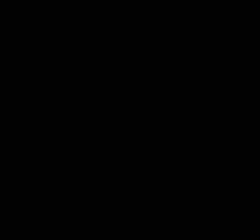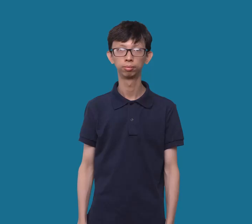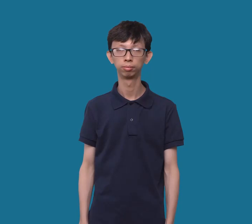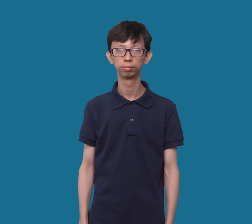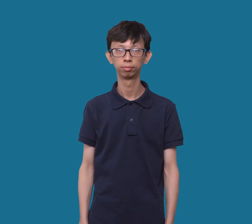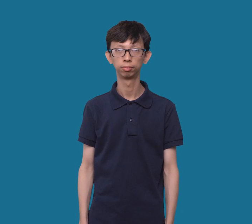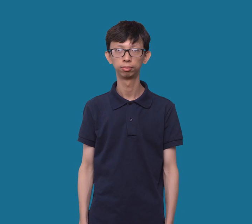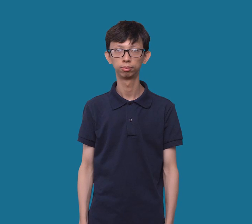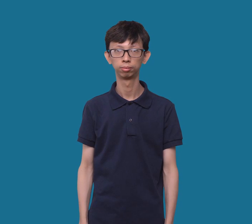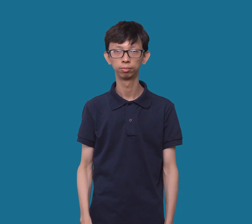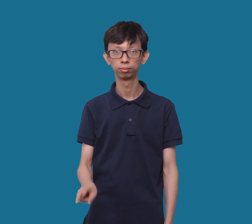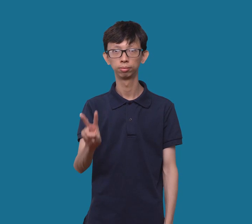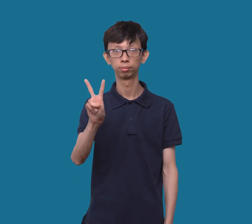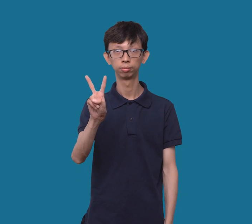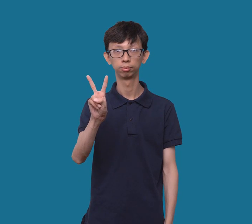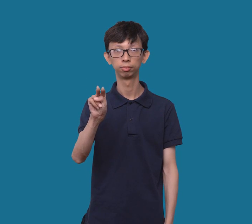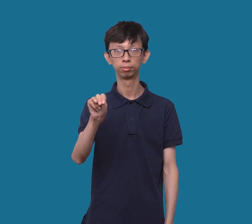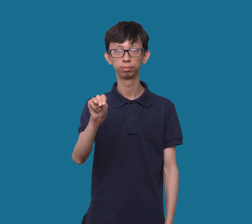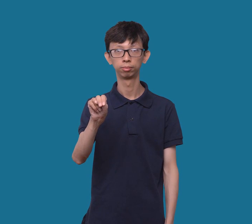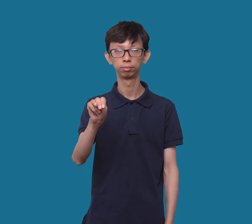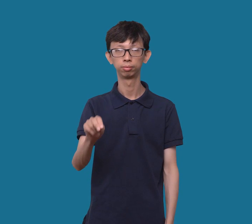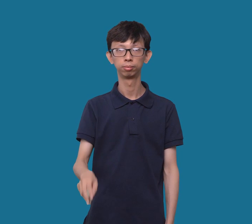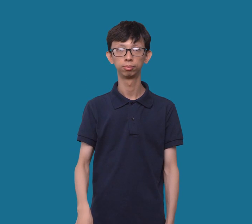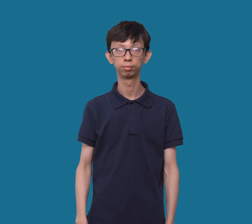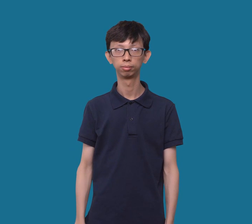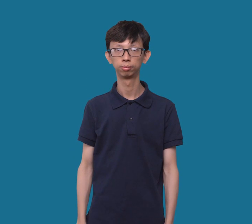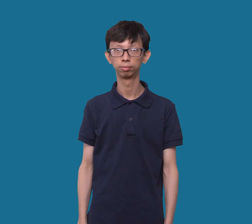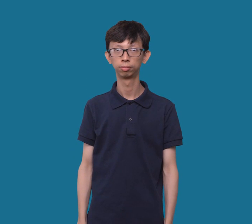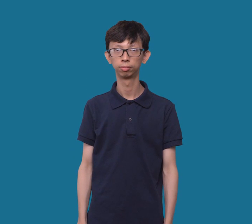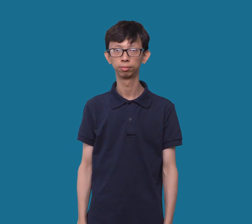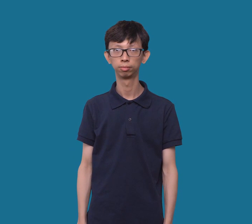vị ngữ